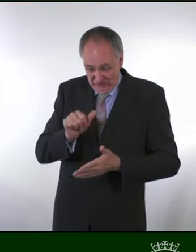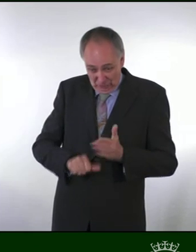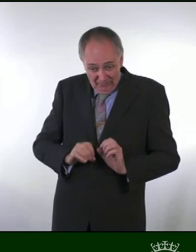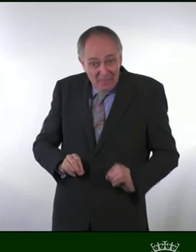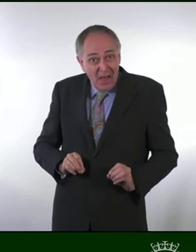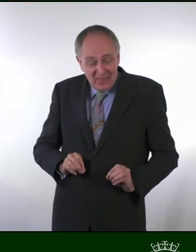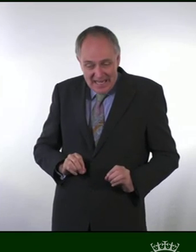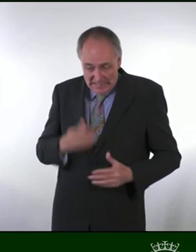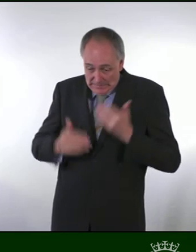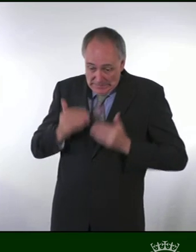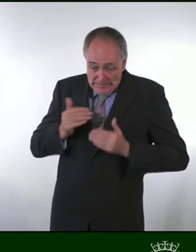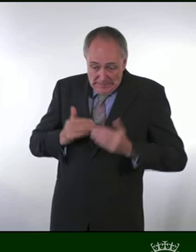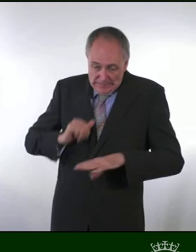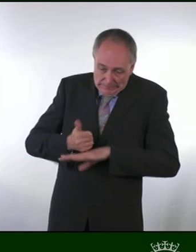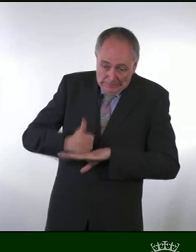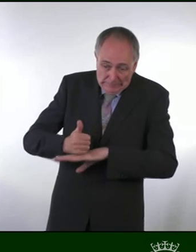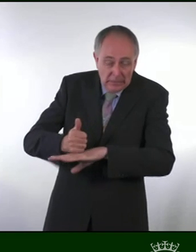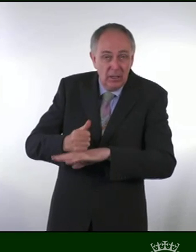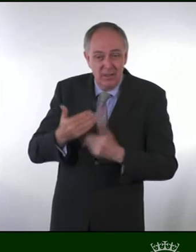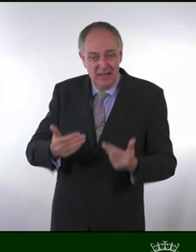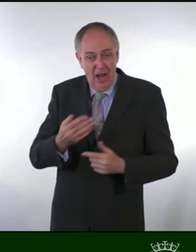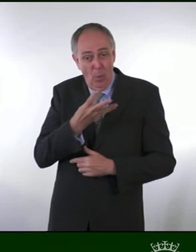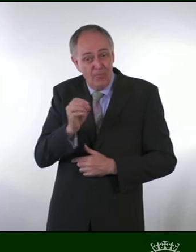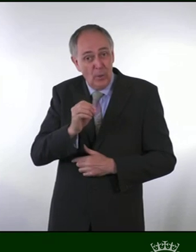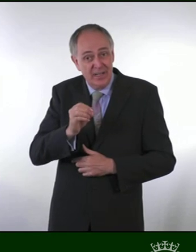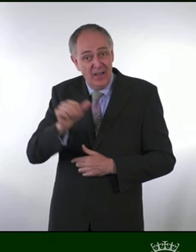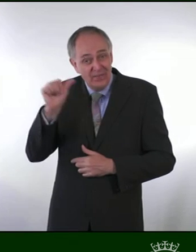We now have 40,000 people engaged in this.